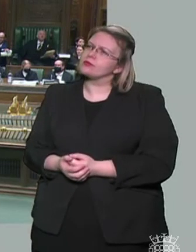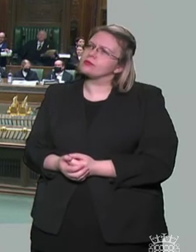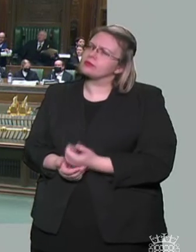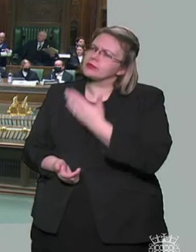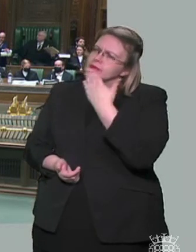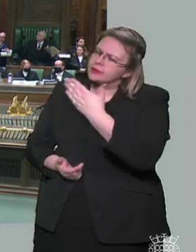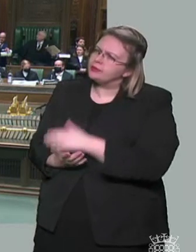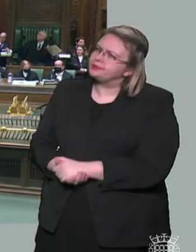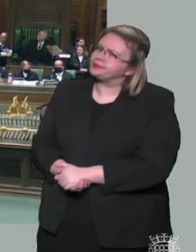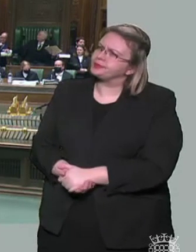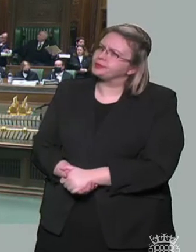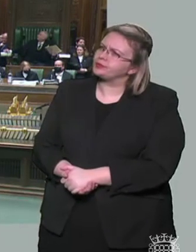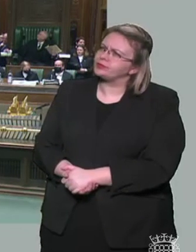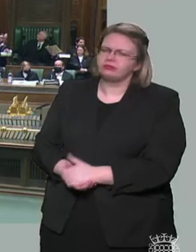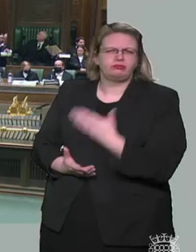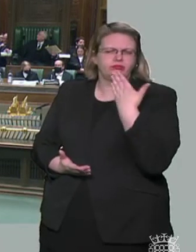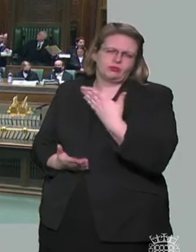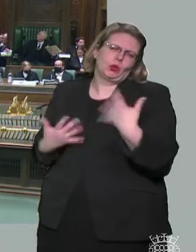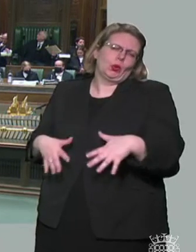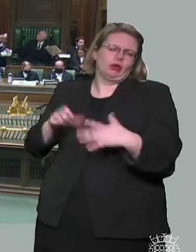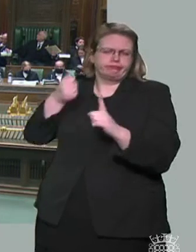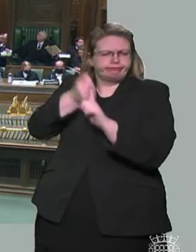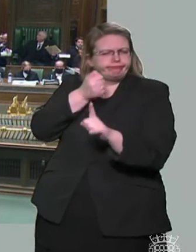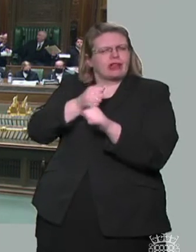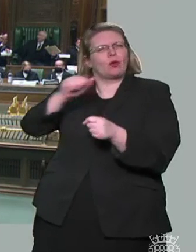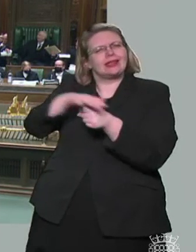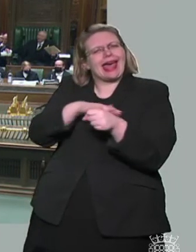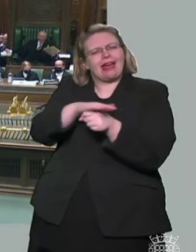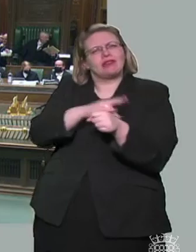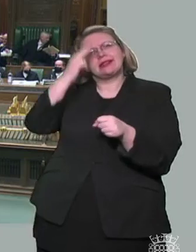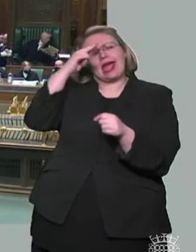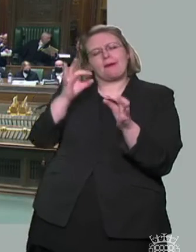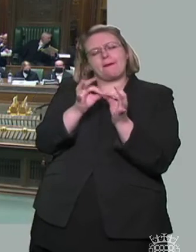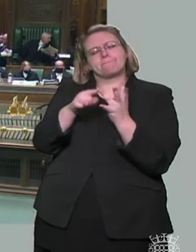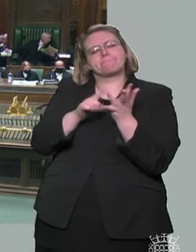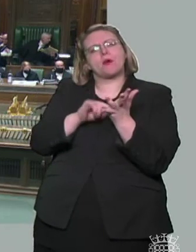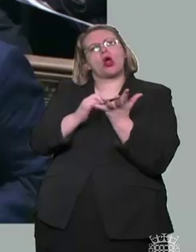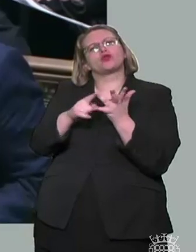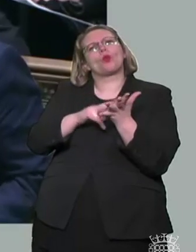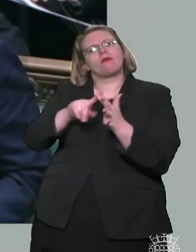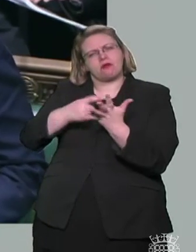I thank my honourable Friend, who is a great champion for Bolsover and for his constituents.